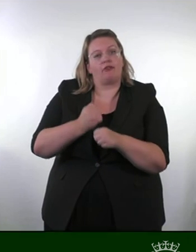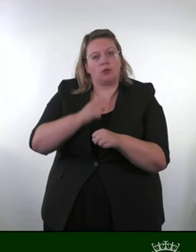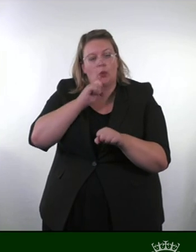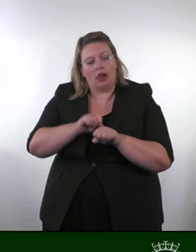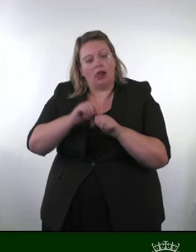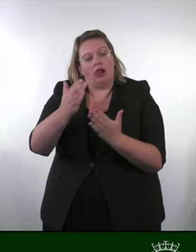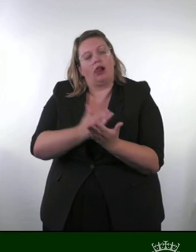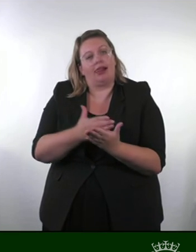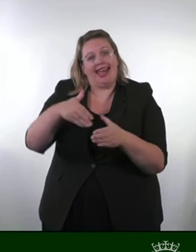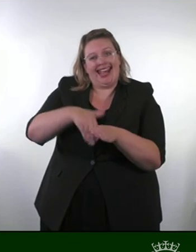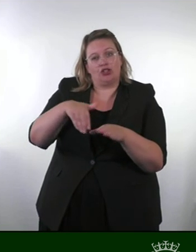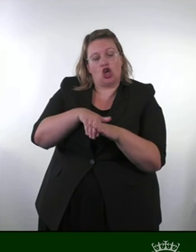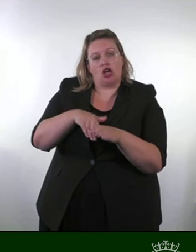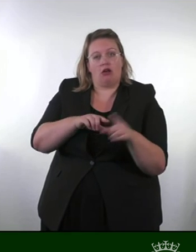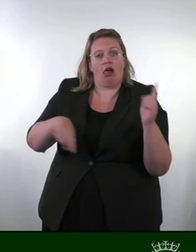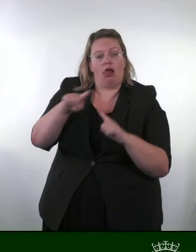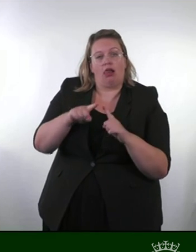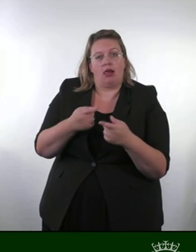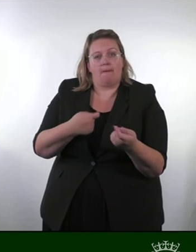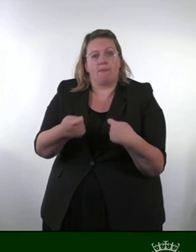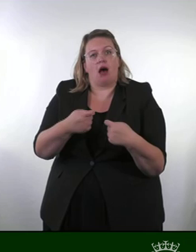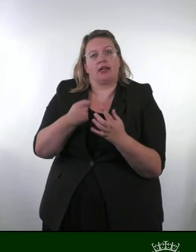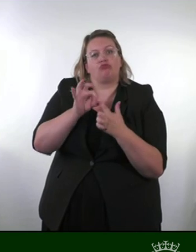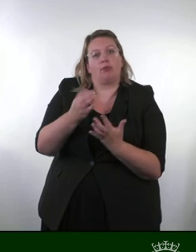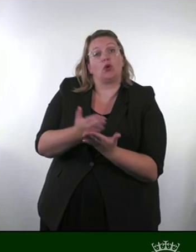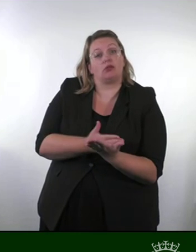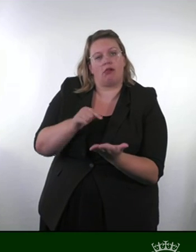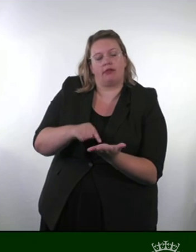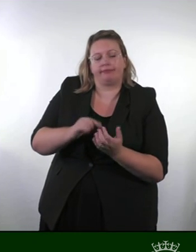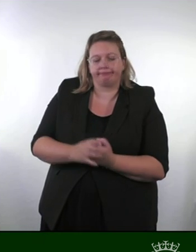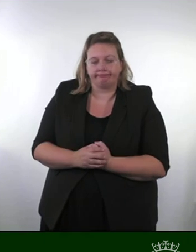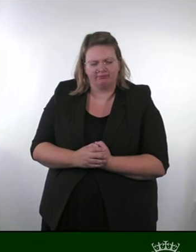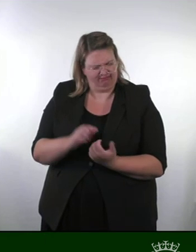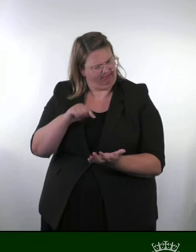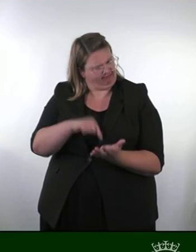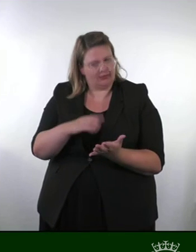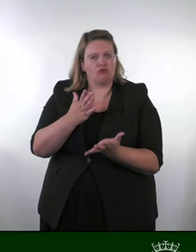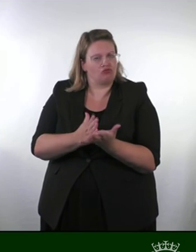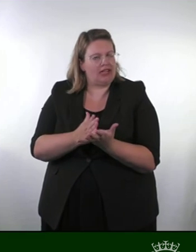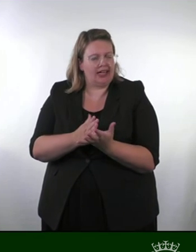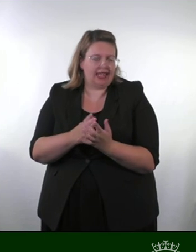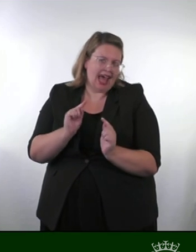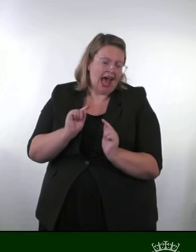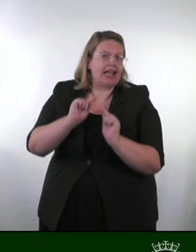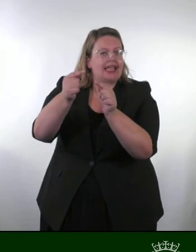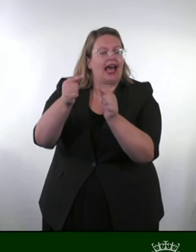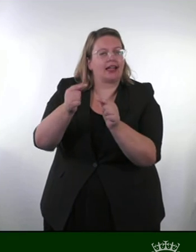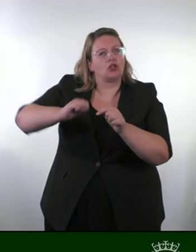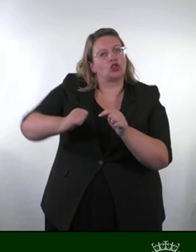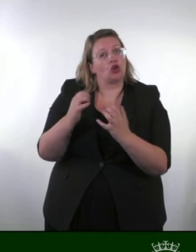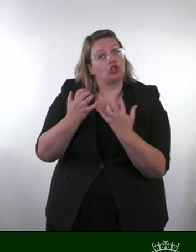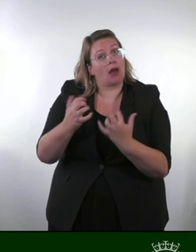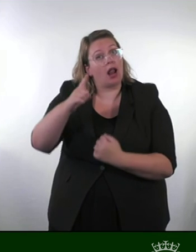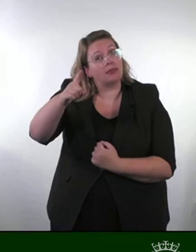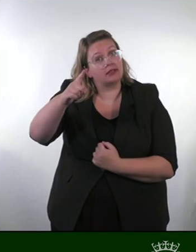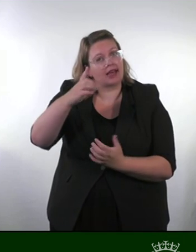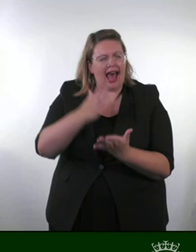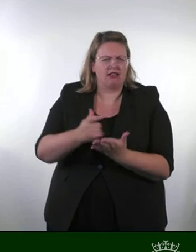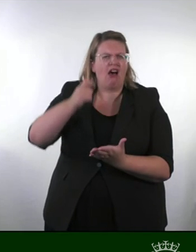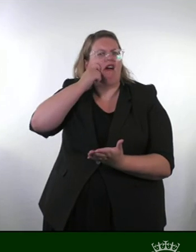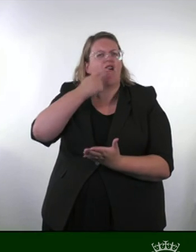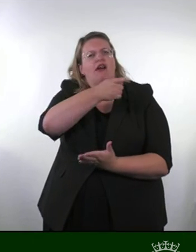I have seen them. They are nothing short of an attack on Scotland’s Parliament and an affront to the people of Scotland.